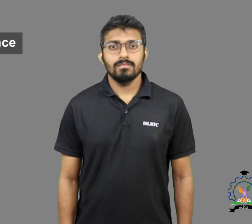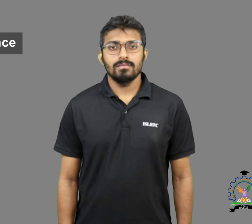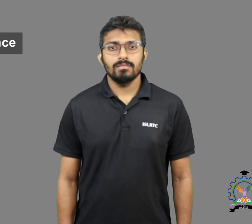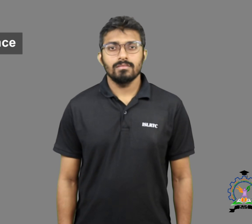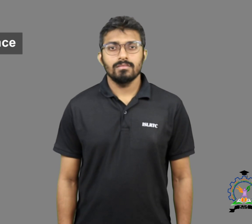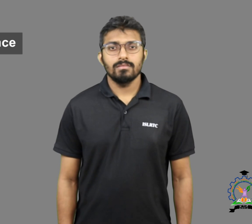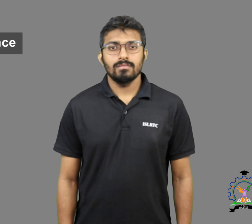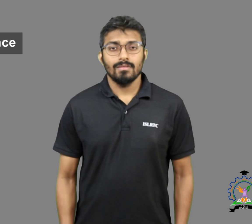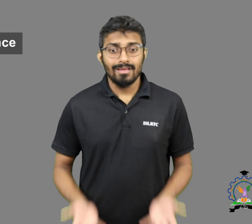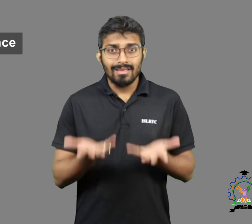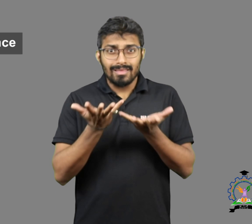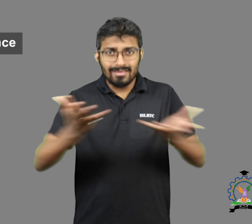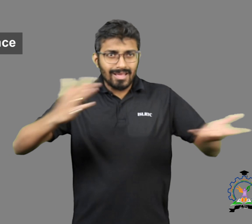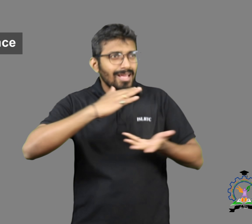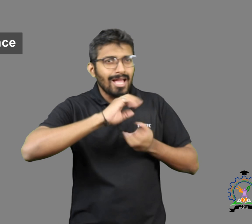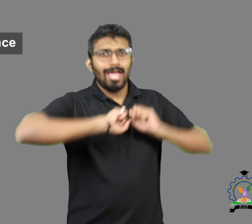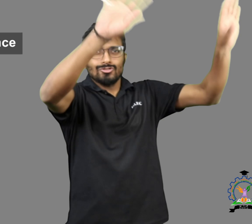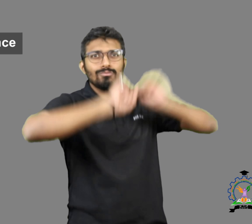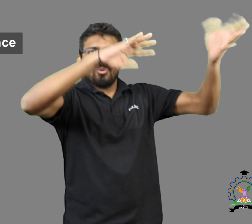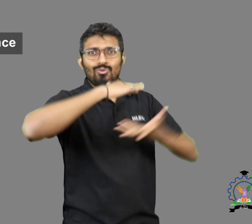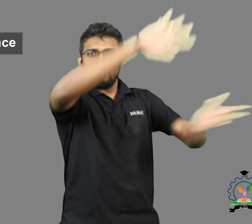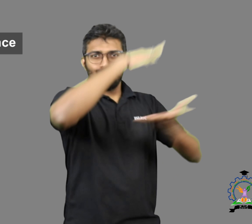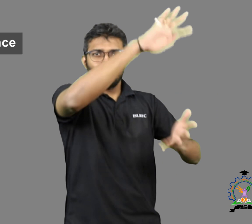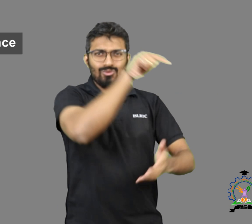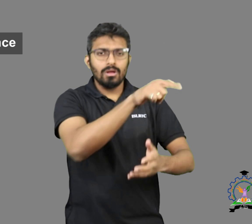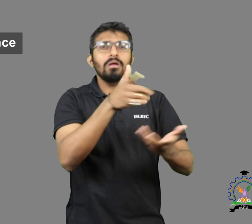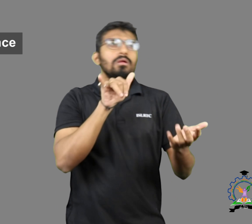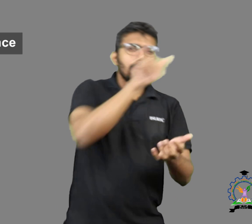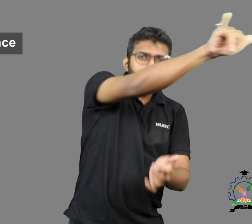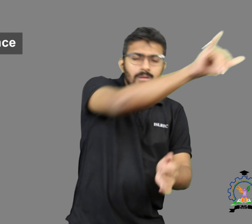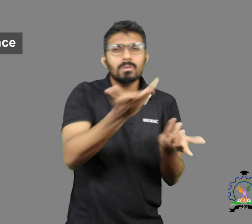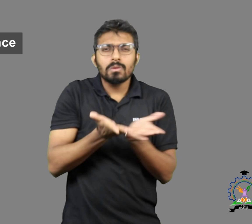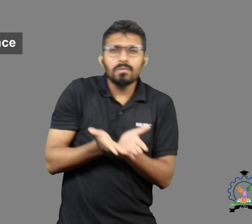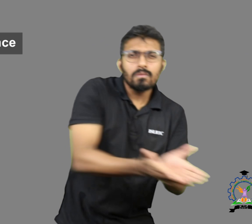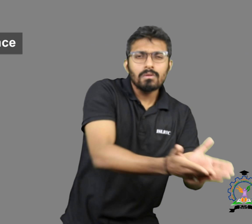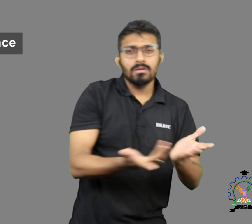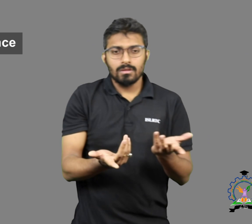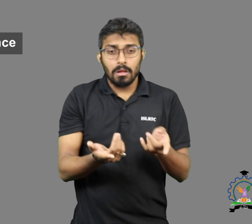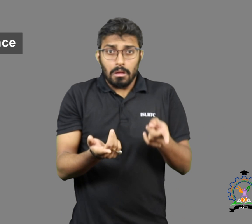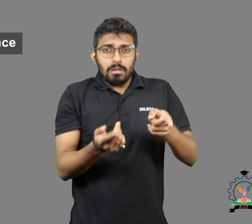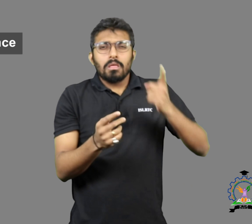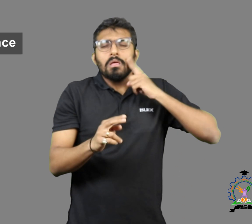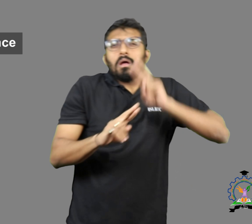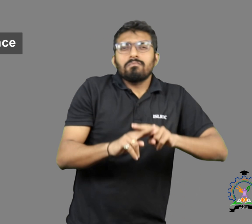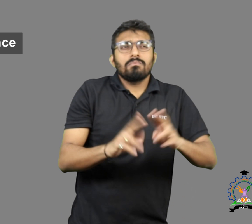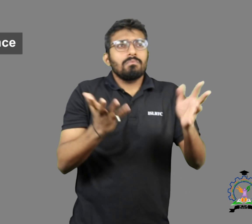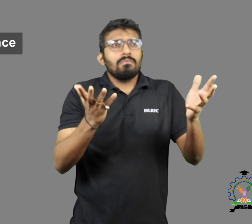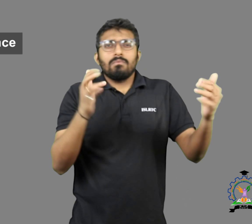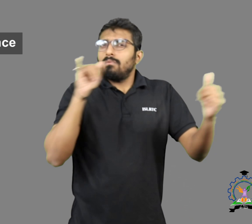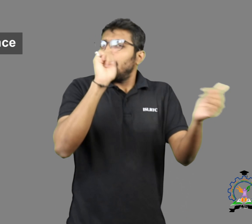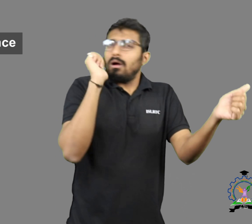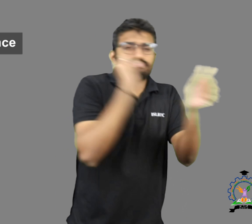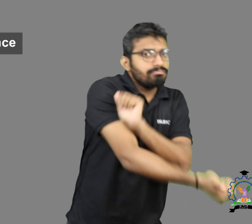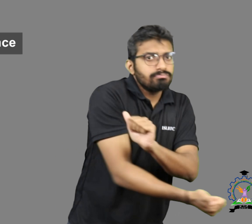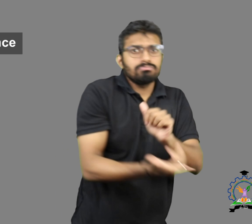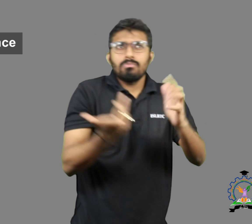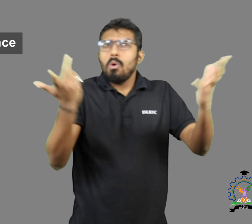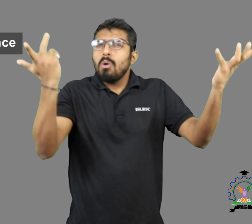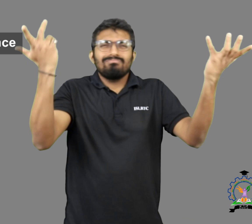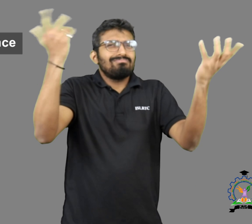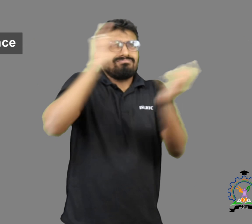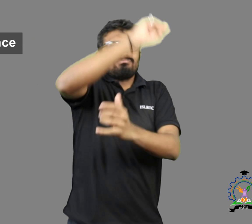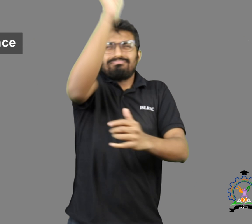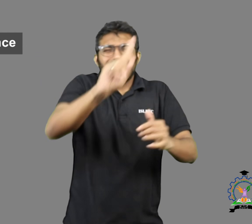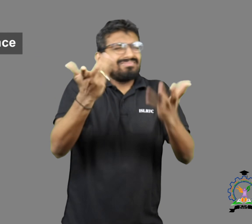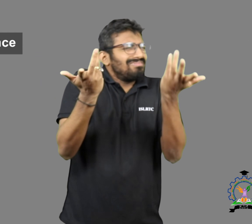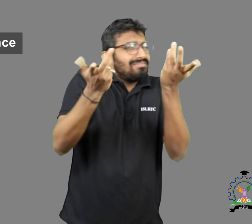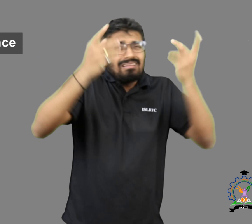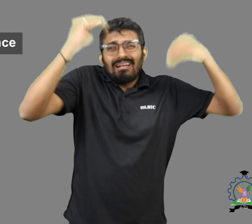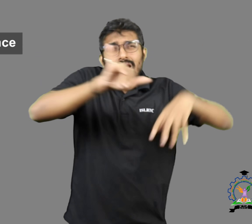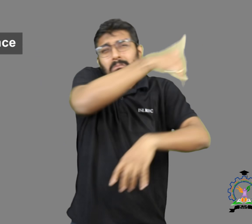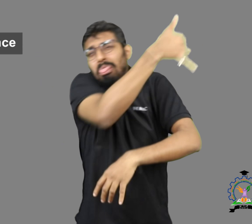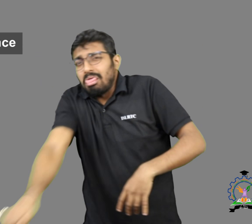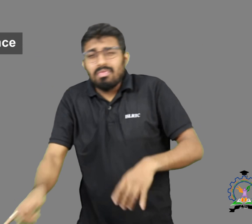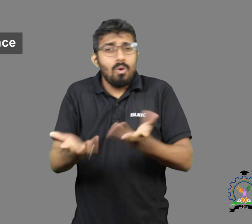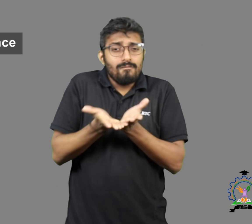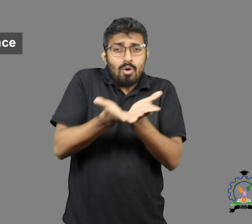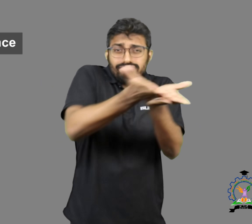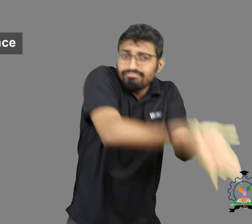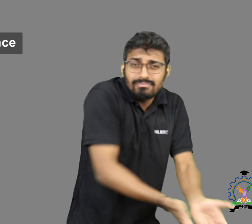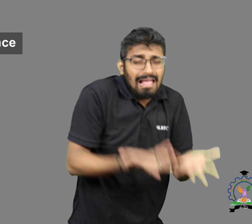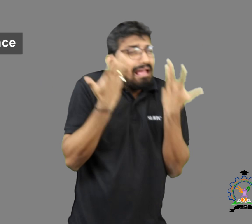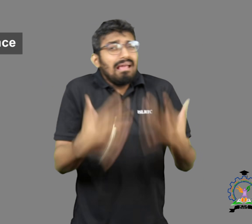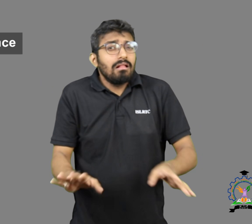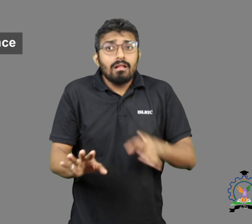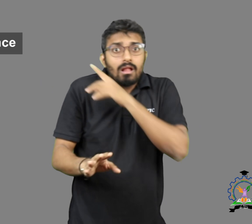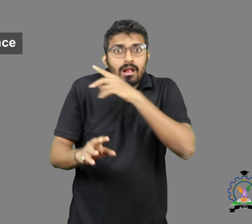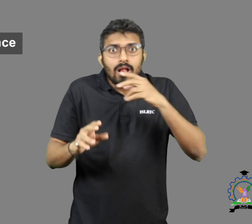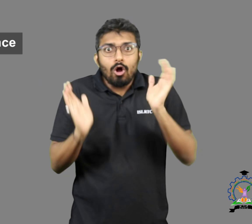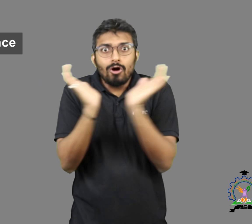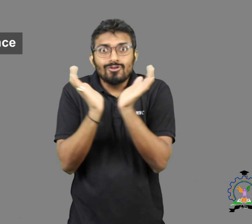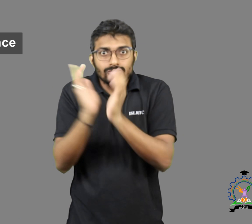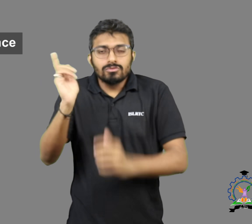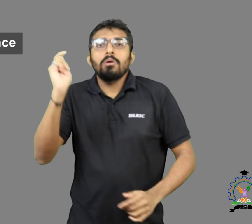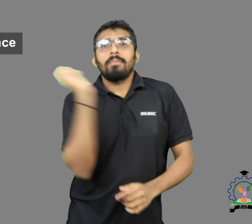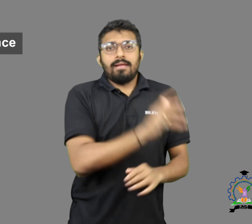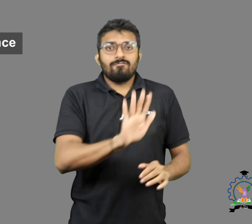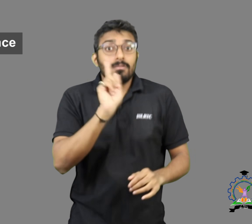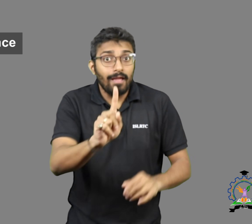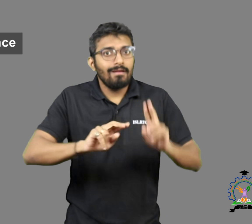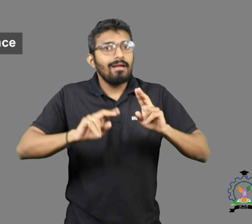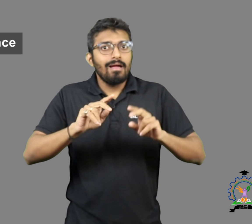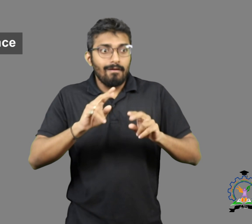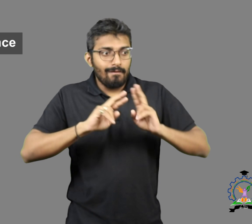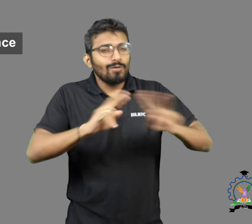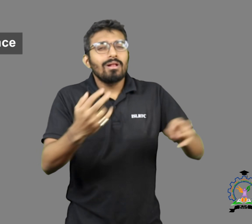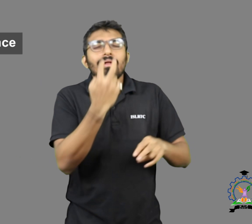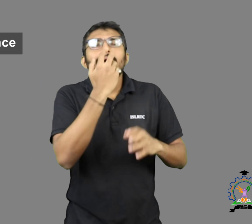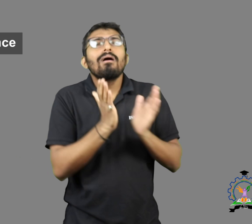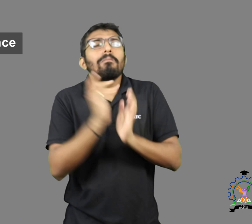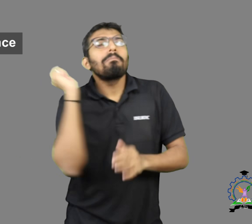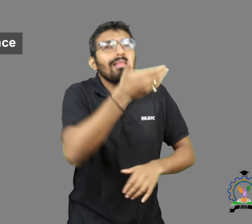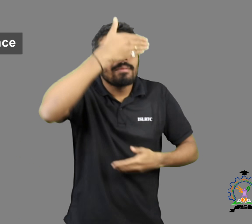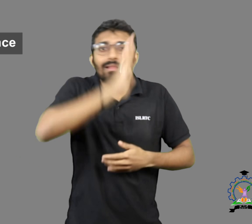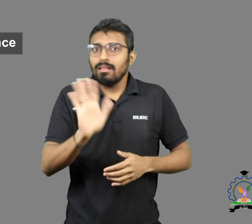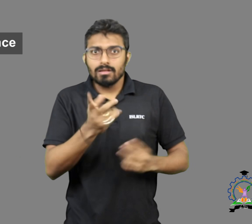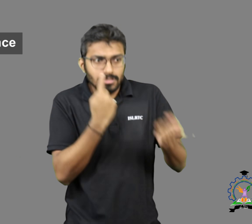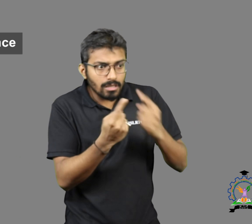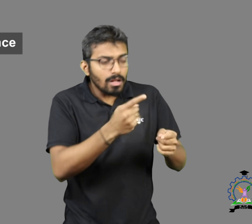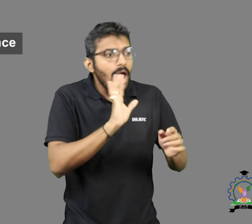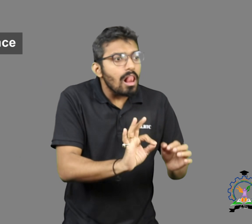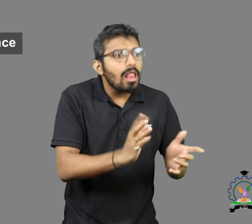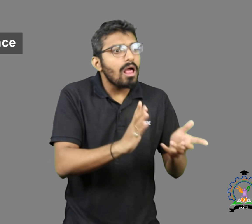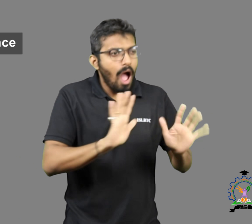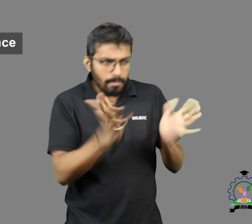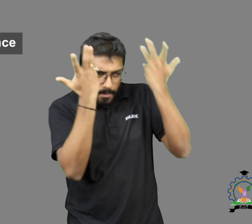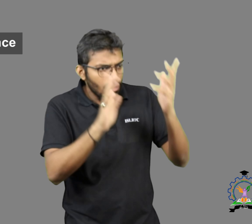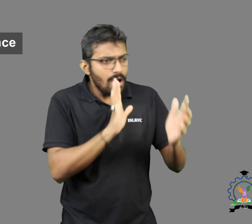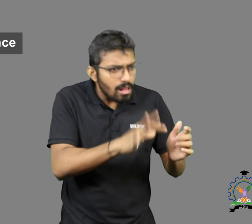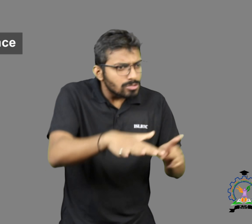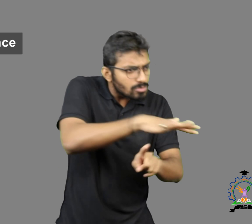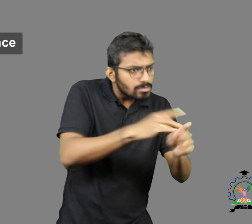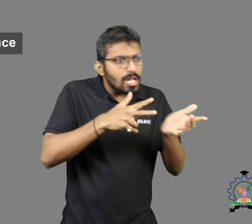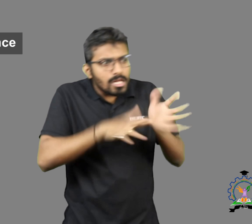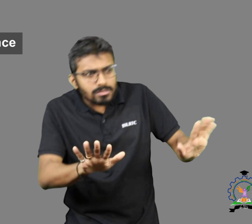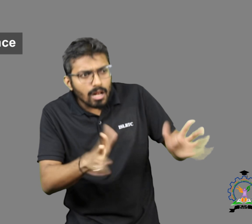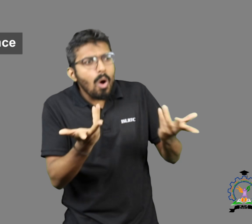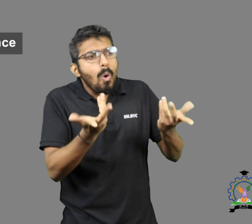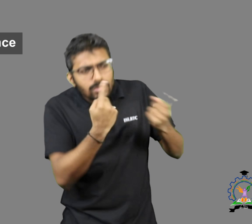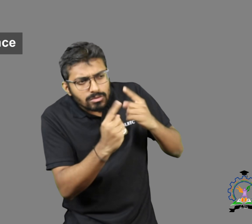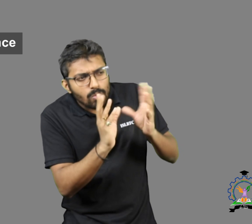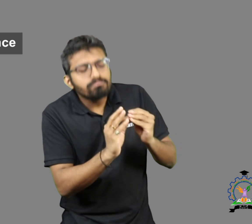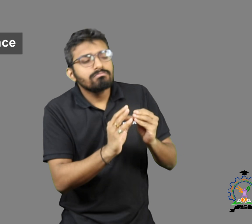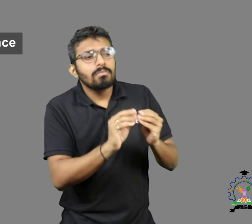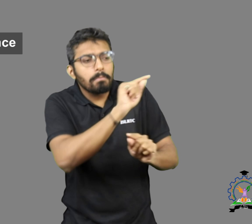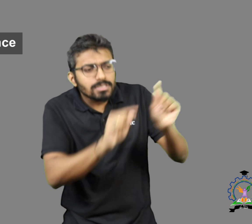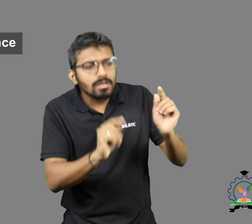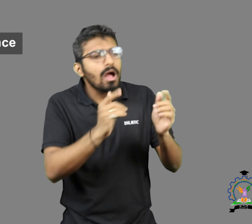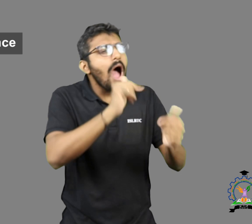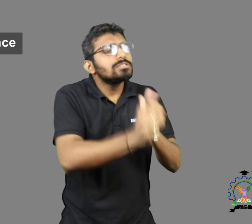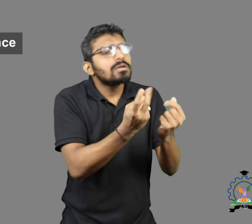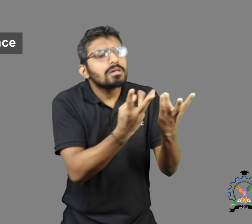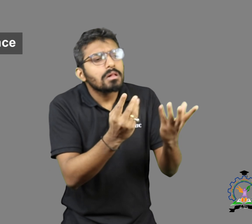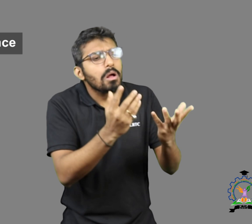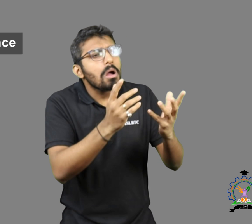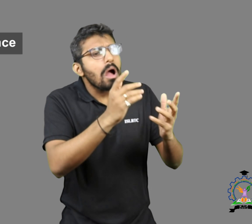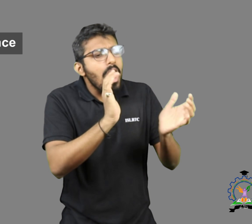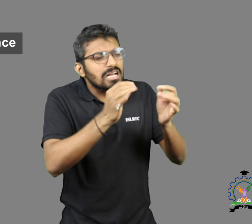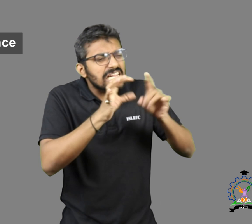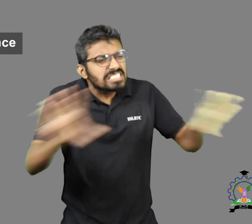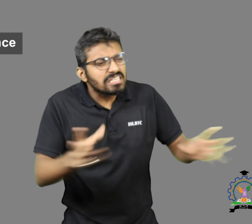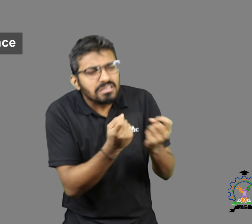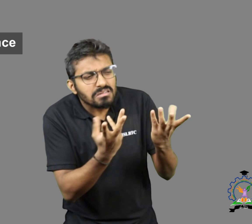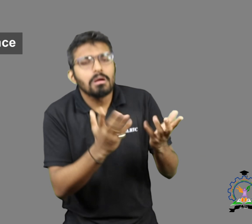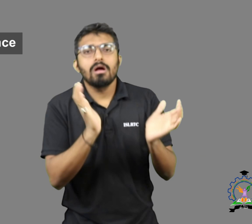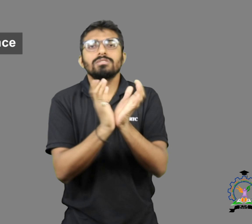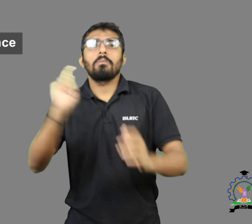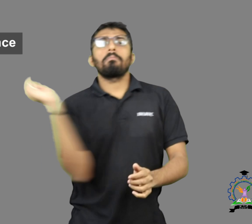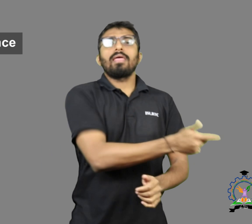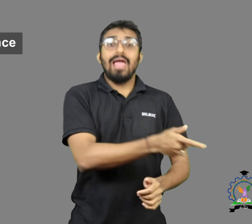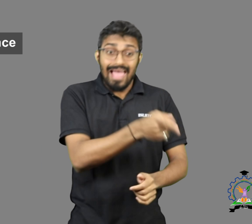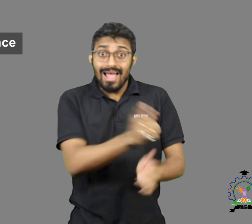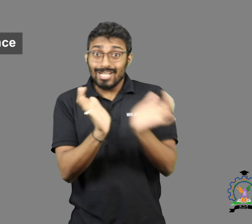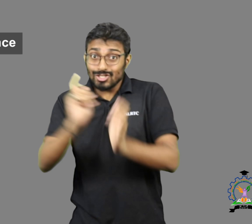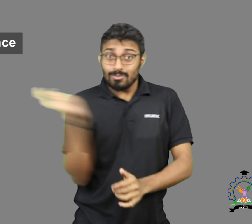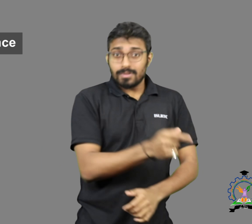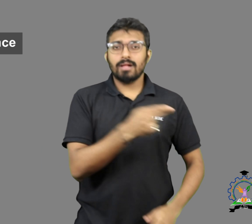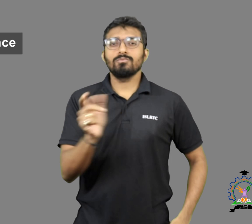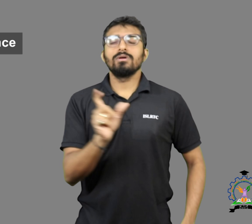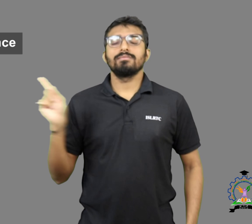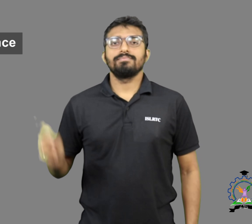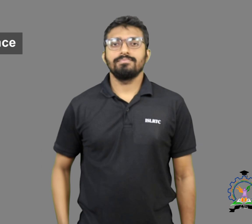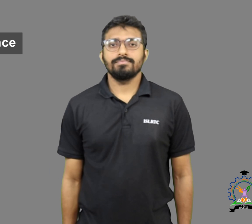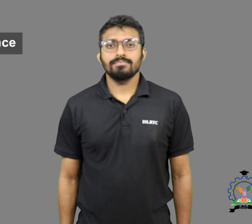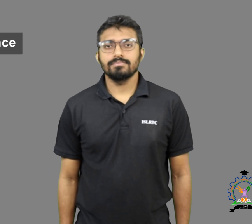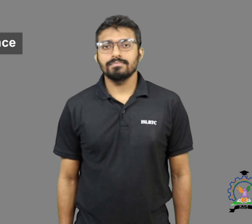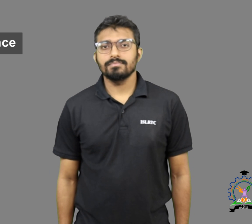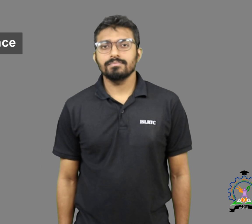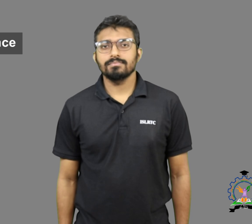Certificate of Insurance